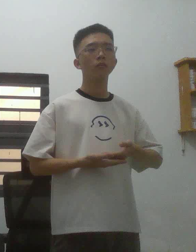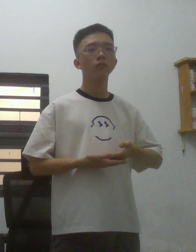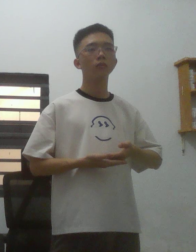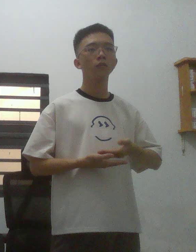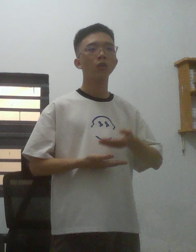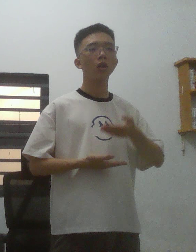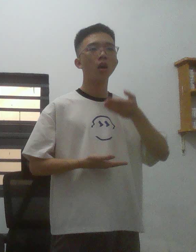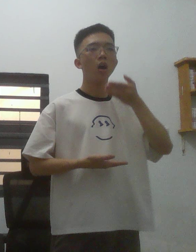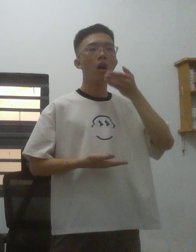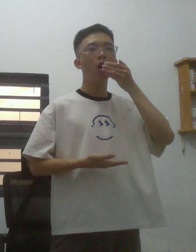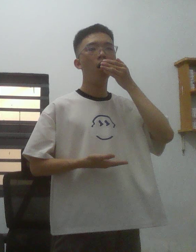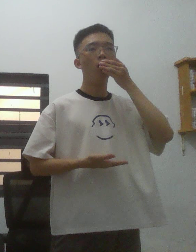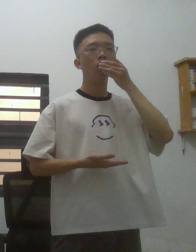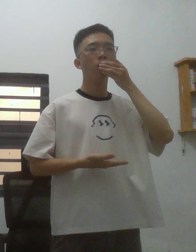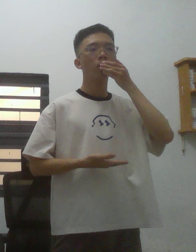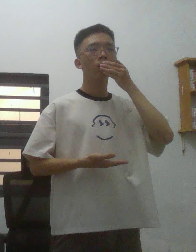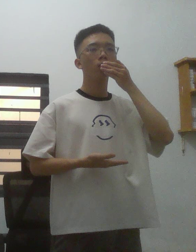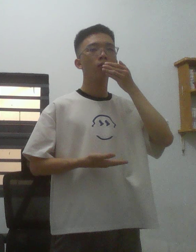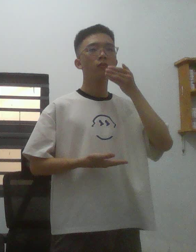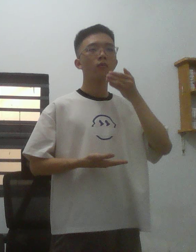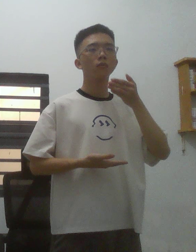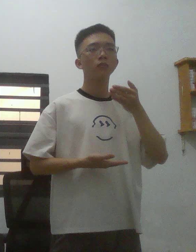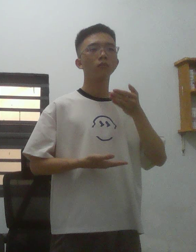sup